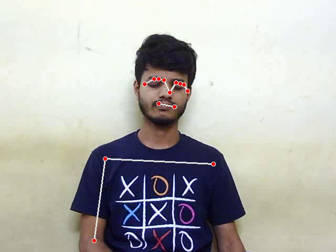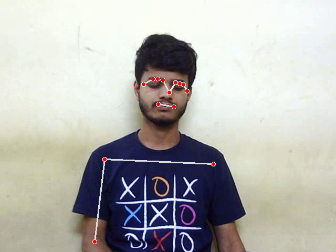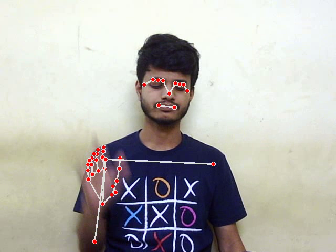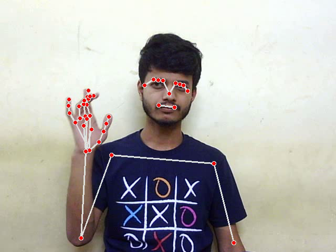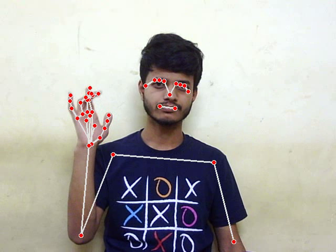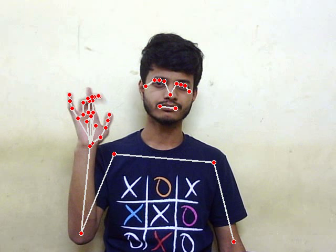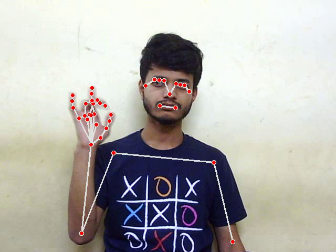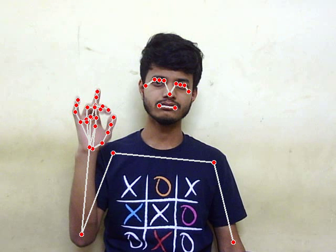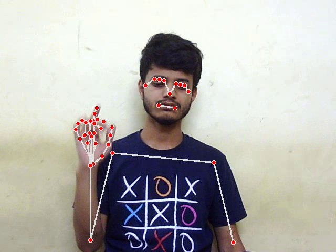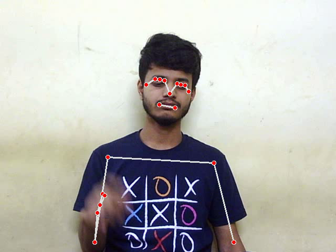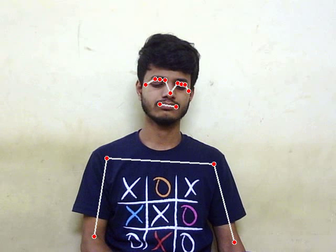why